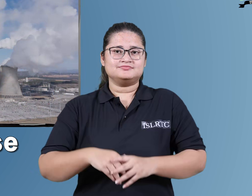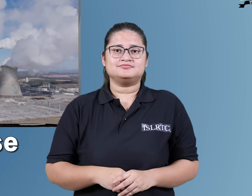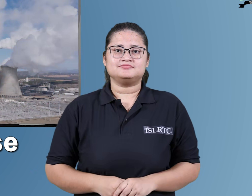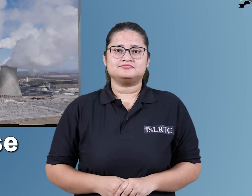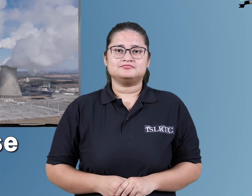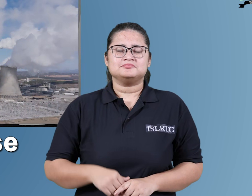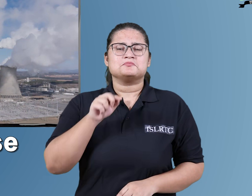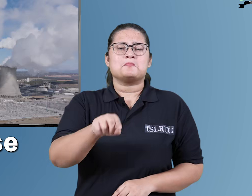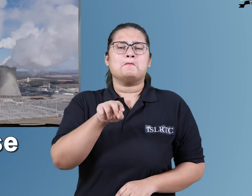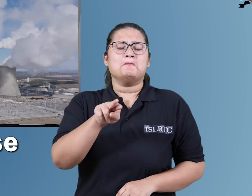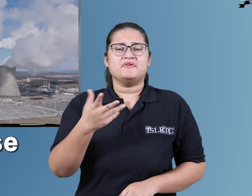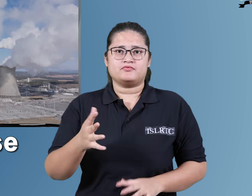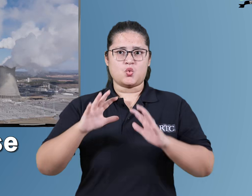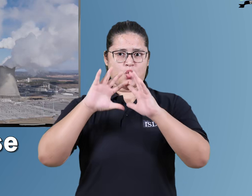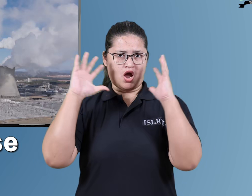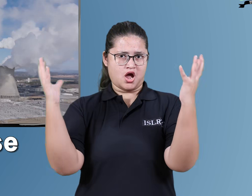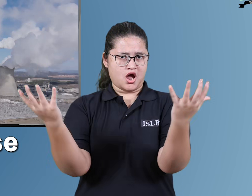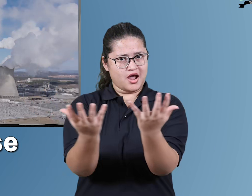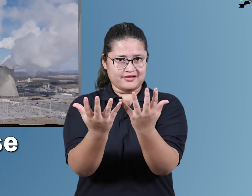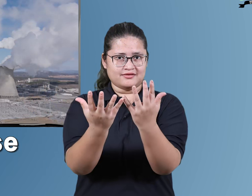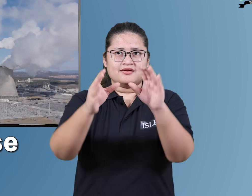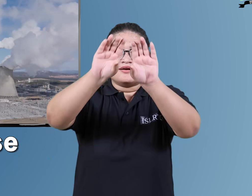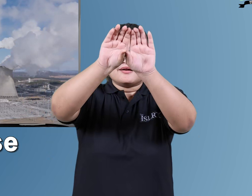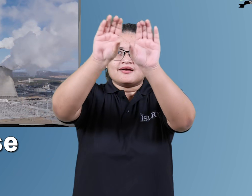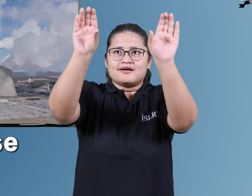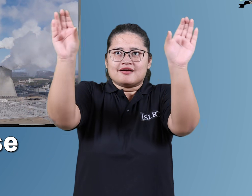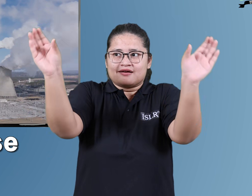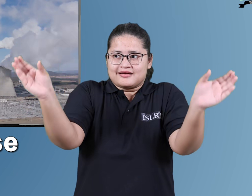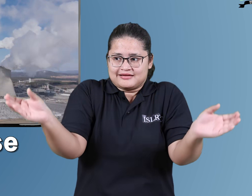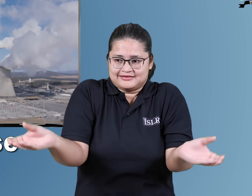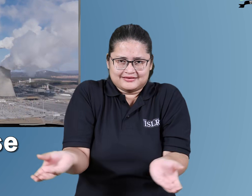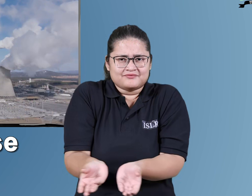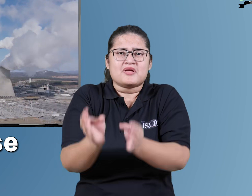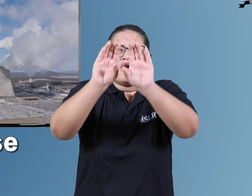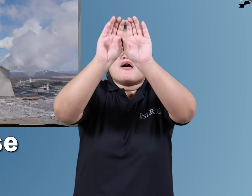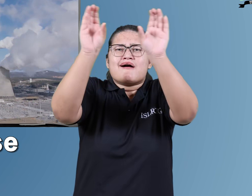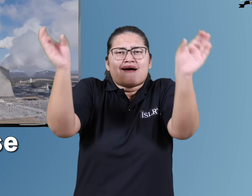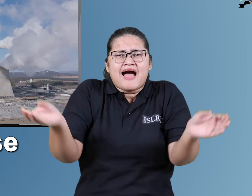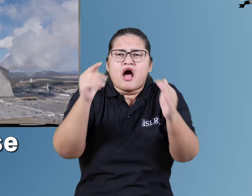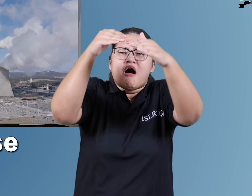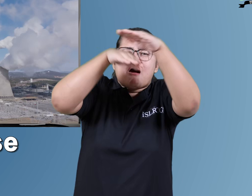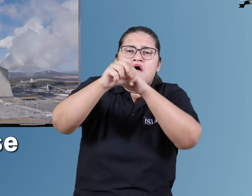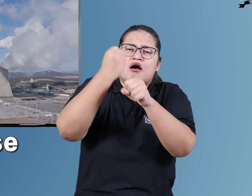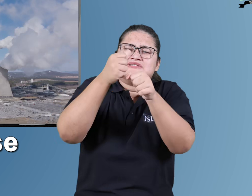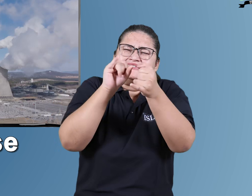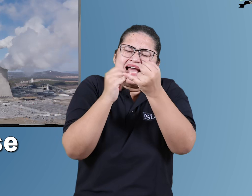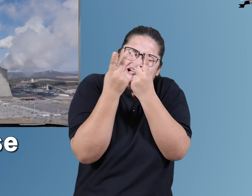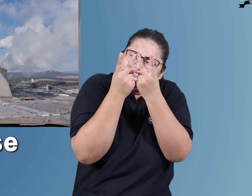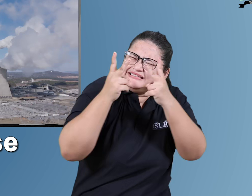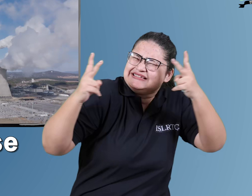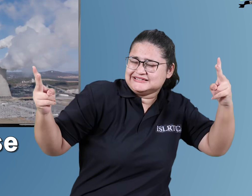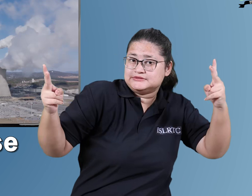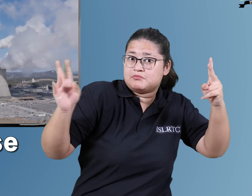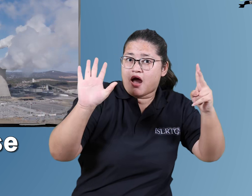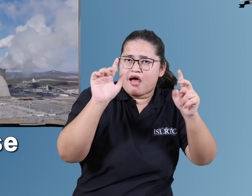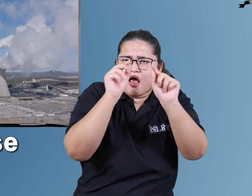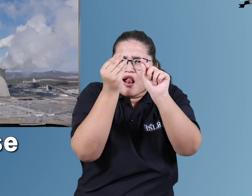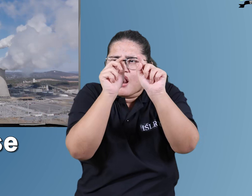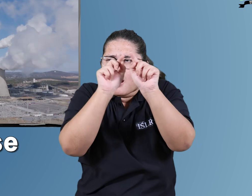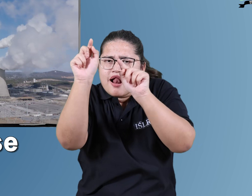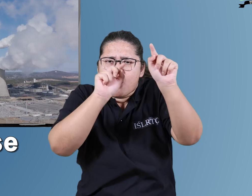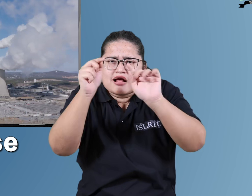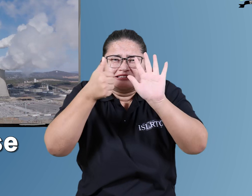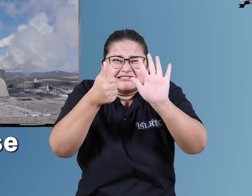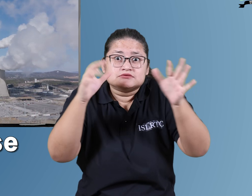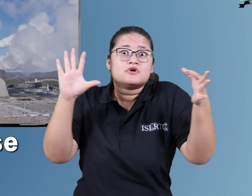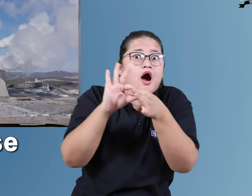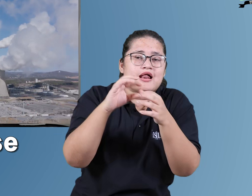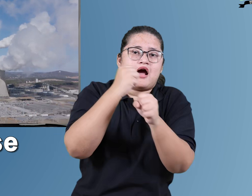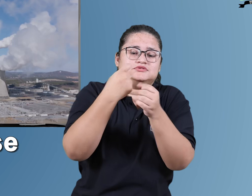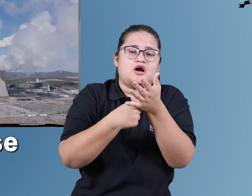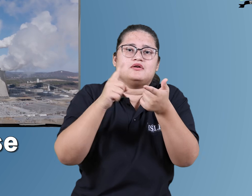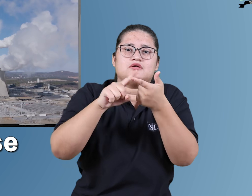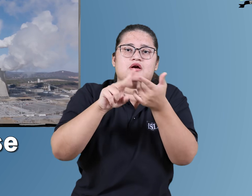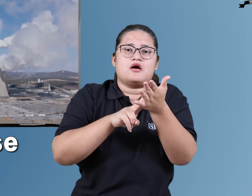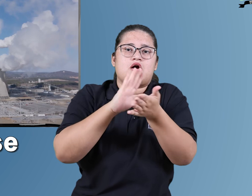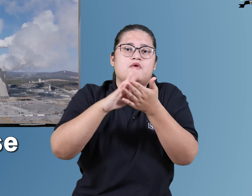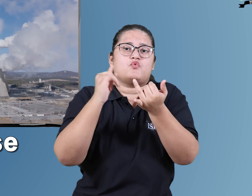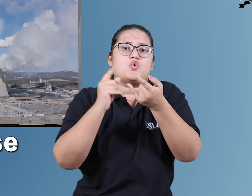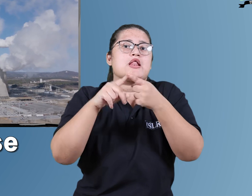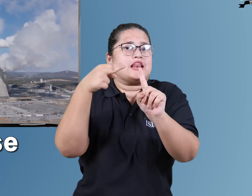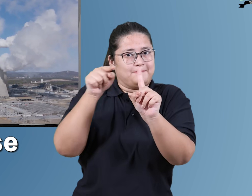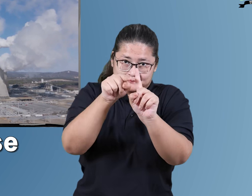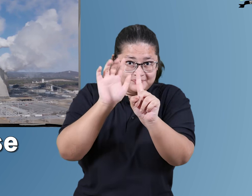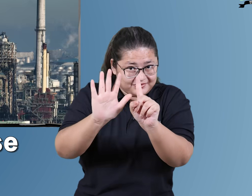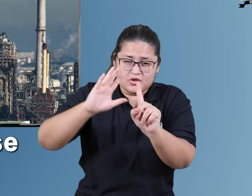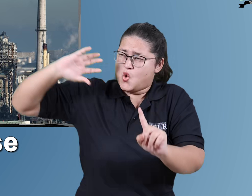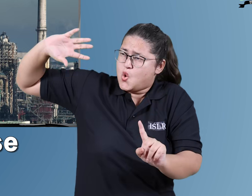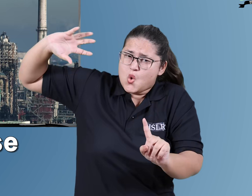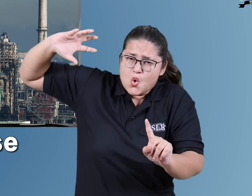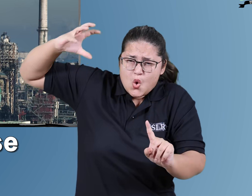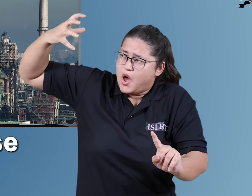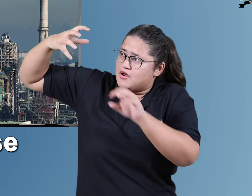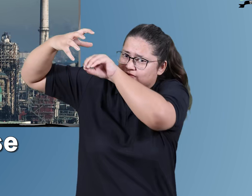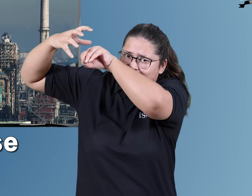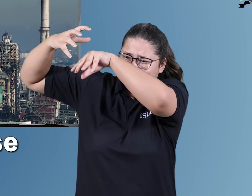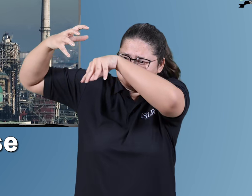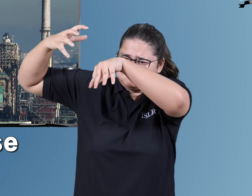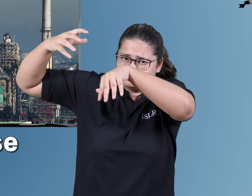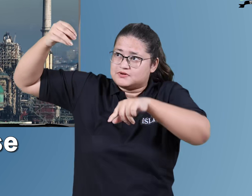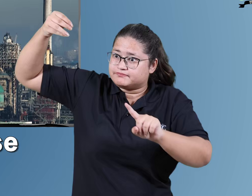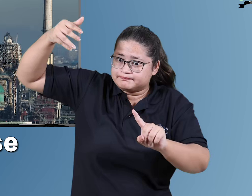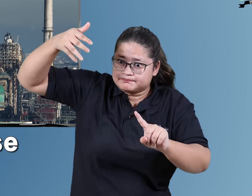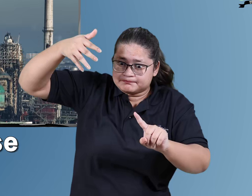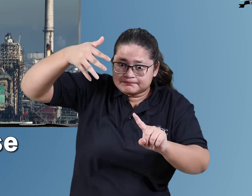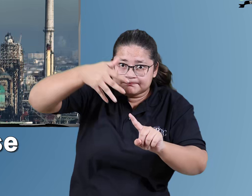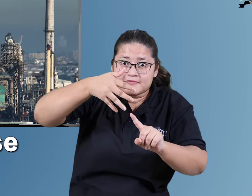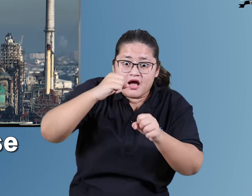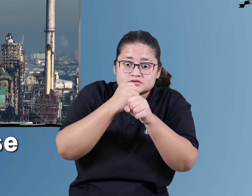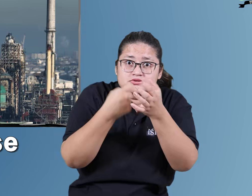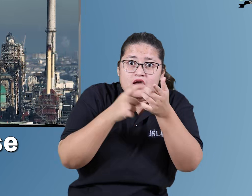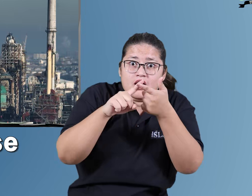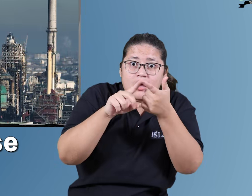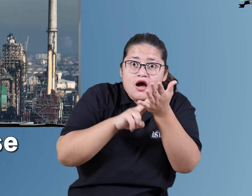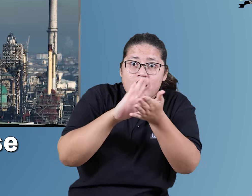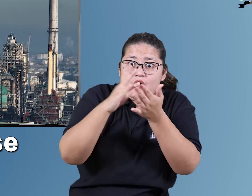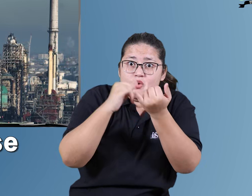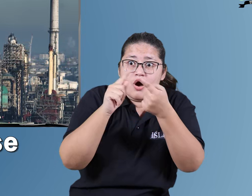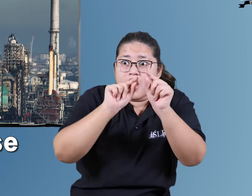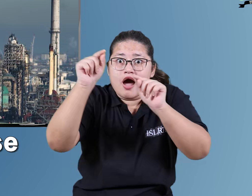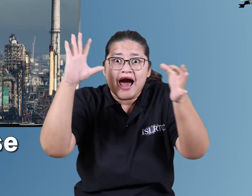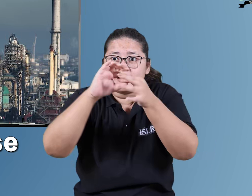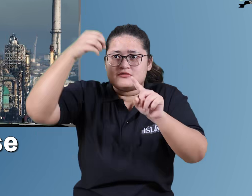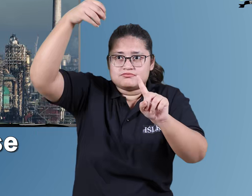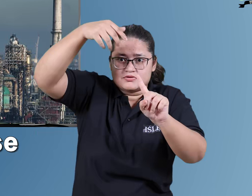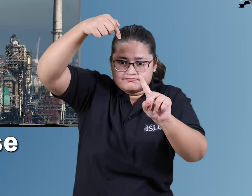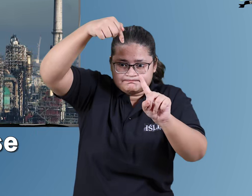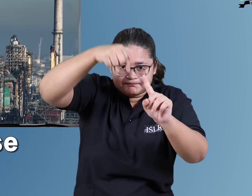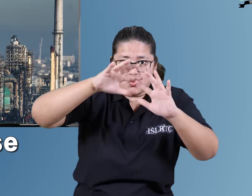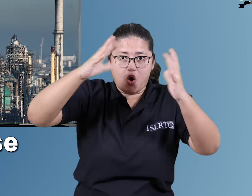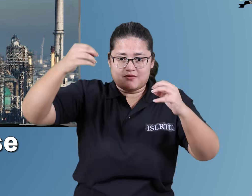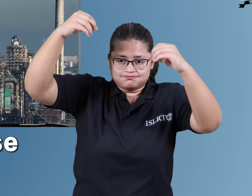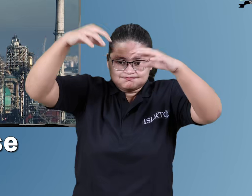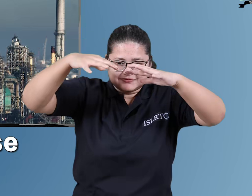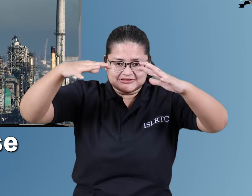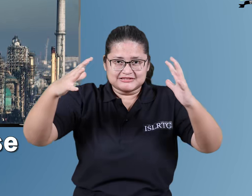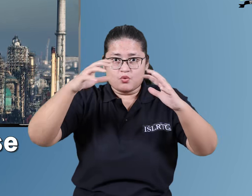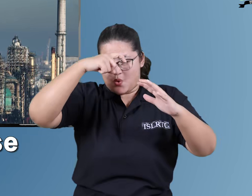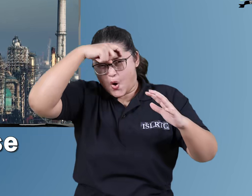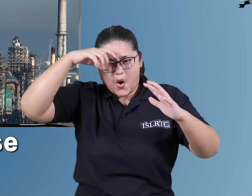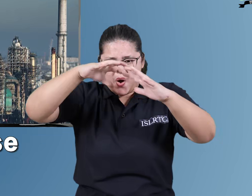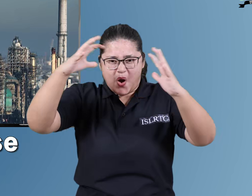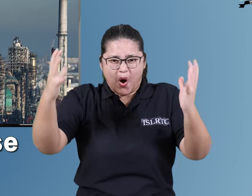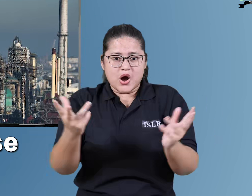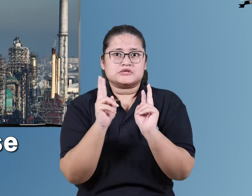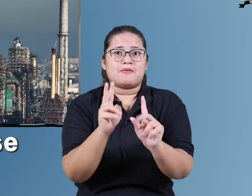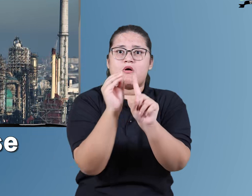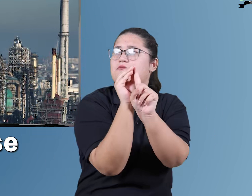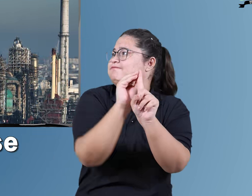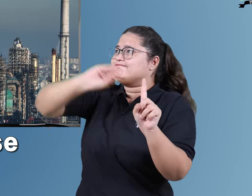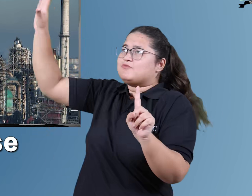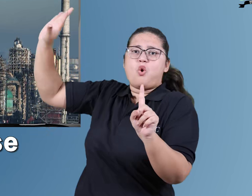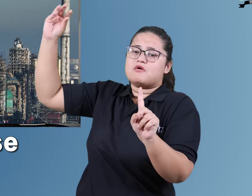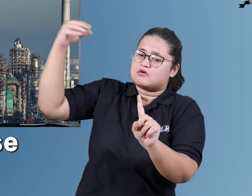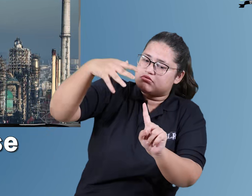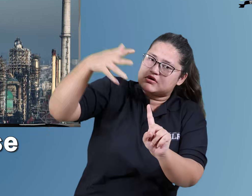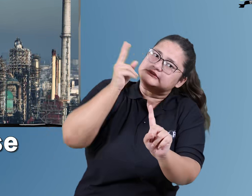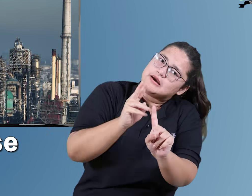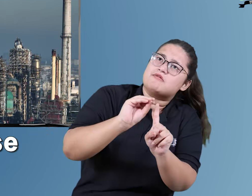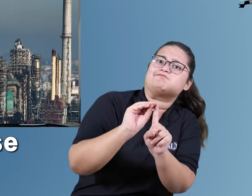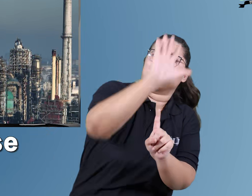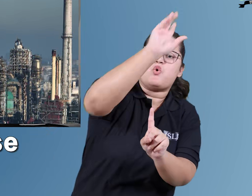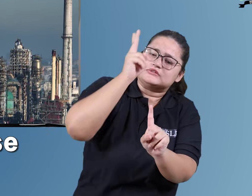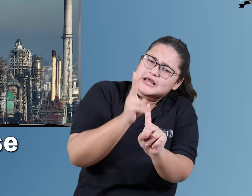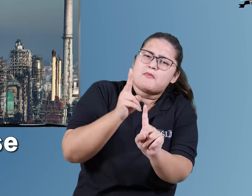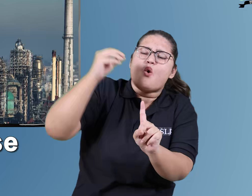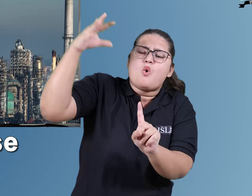Greenhouse Gases Greenhouse gases are gases in the Earth's atmosphere that trap heat. They help keep the planet warm by preventing heat